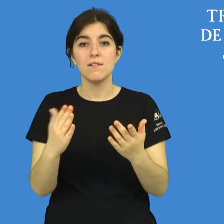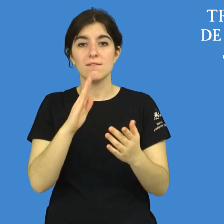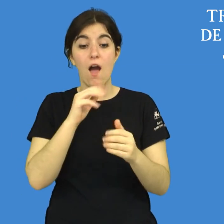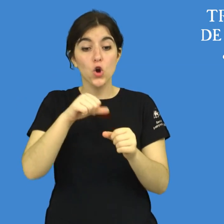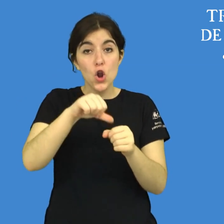motivo